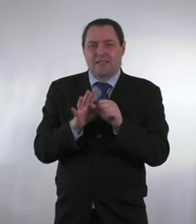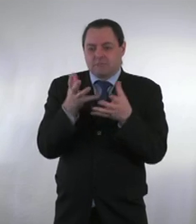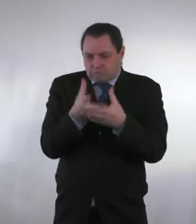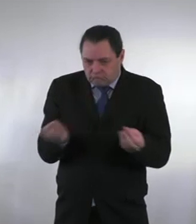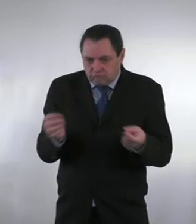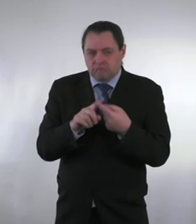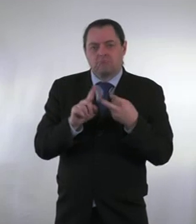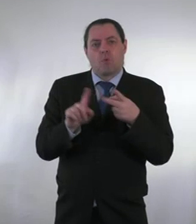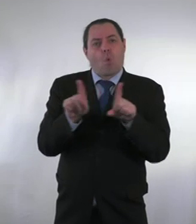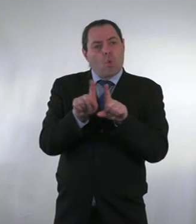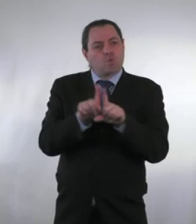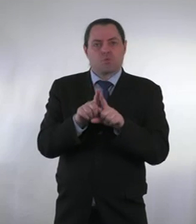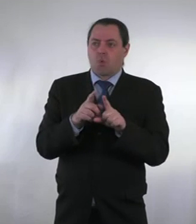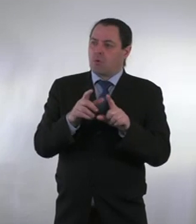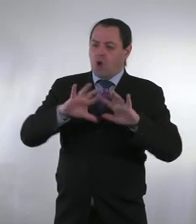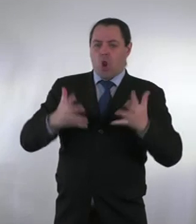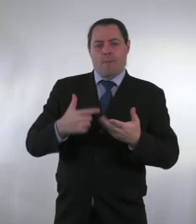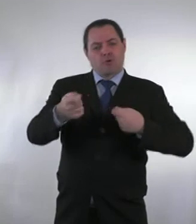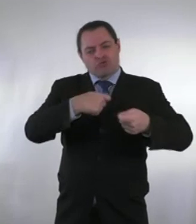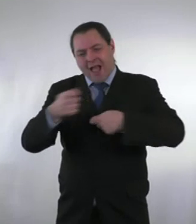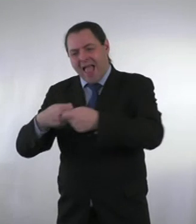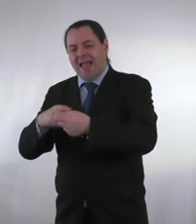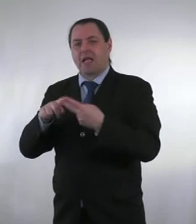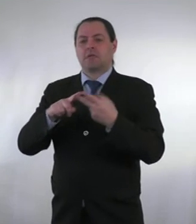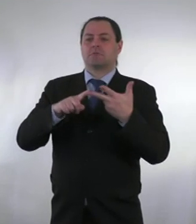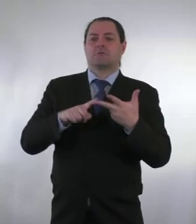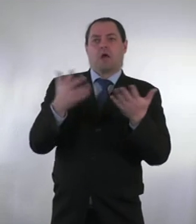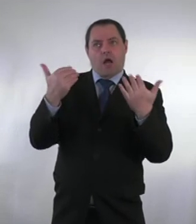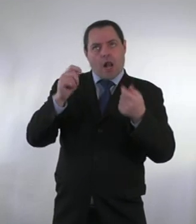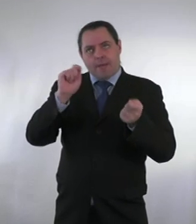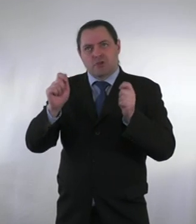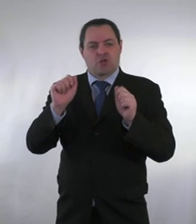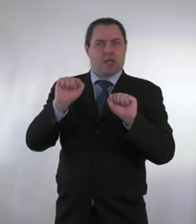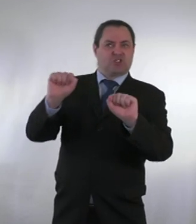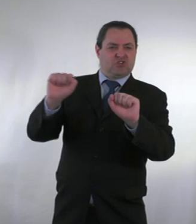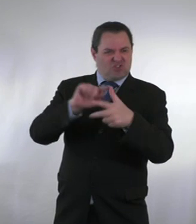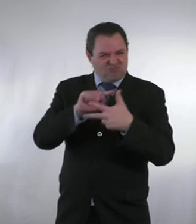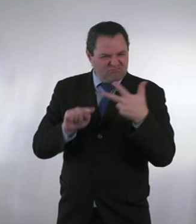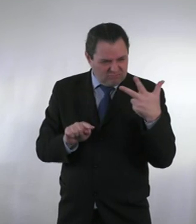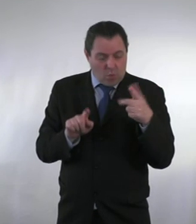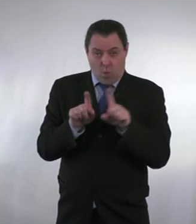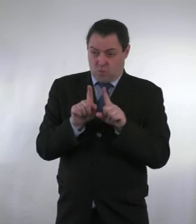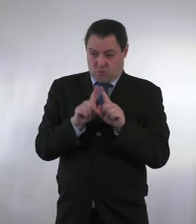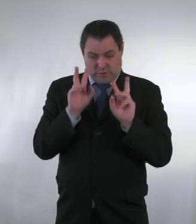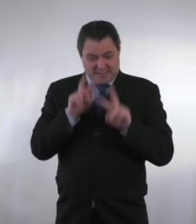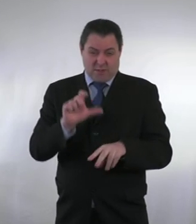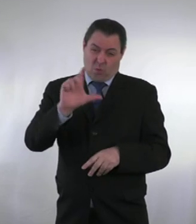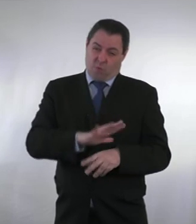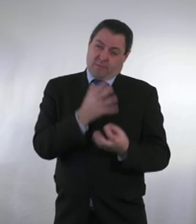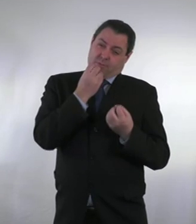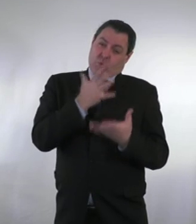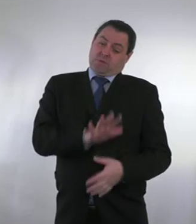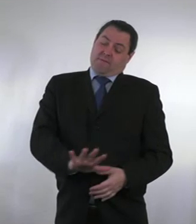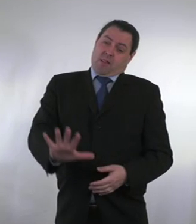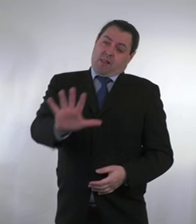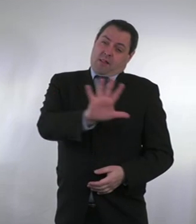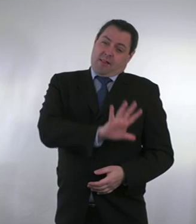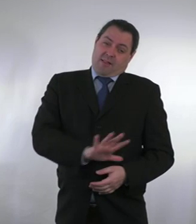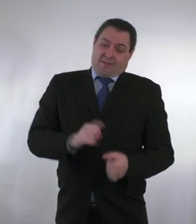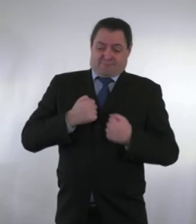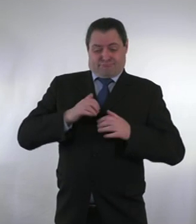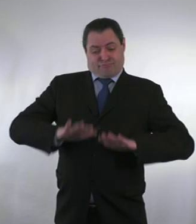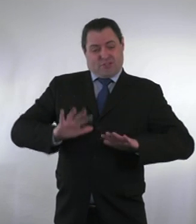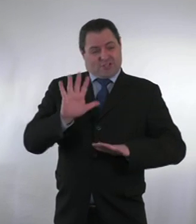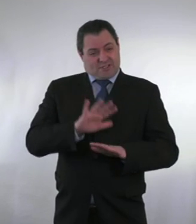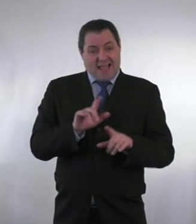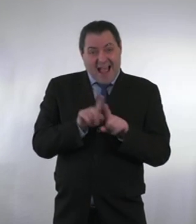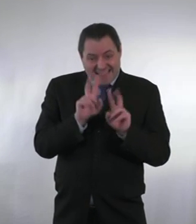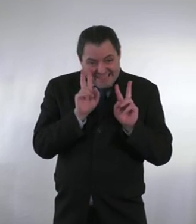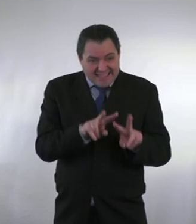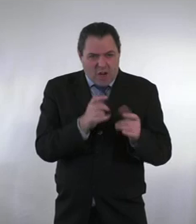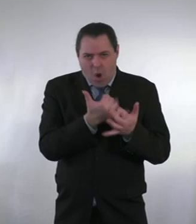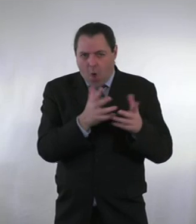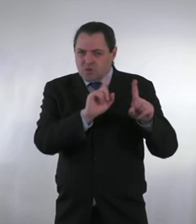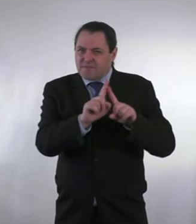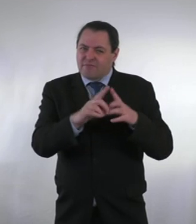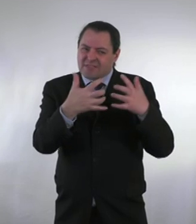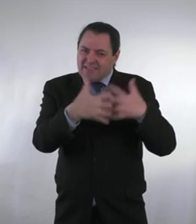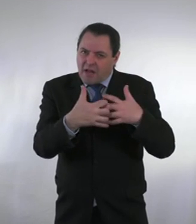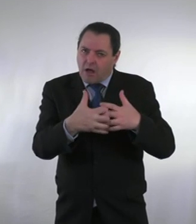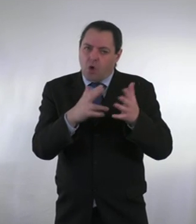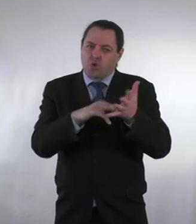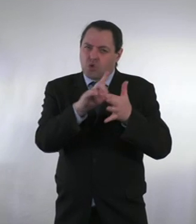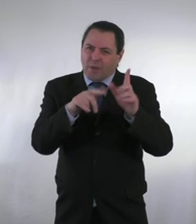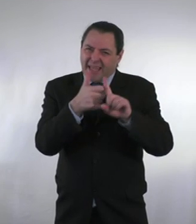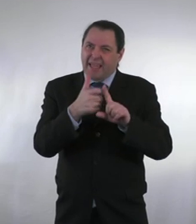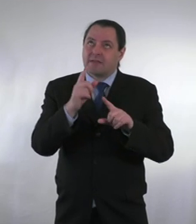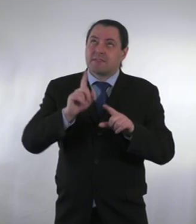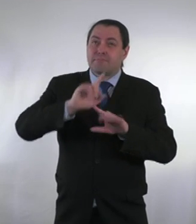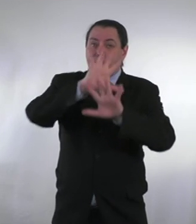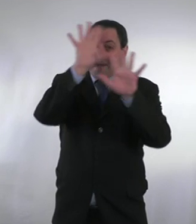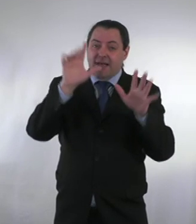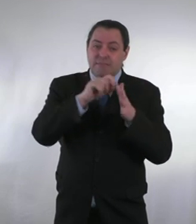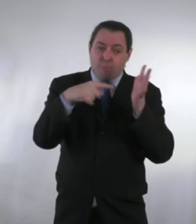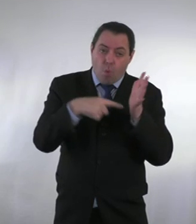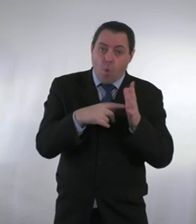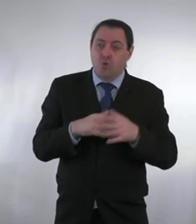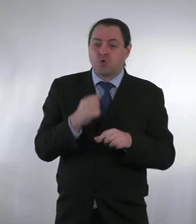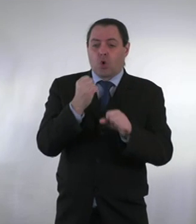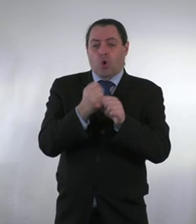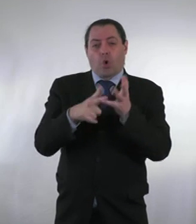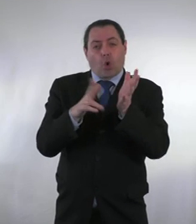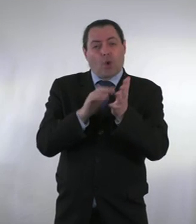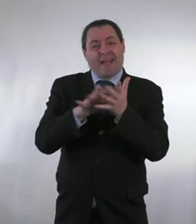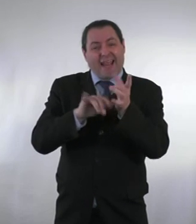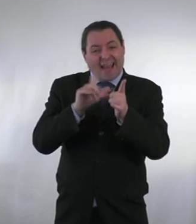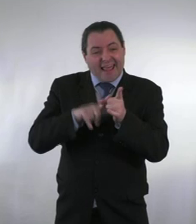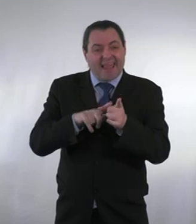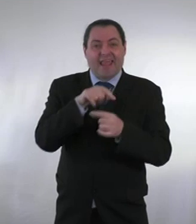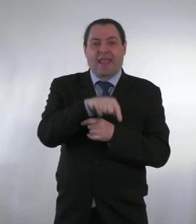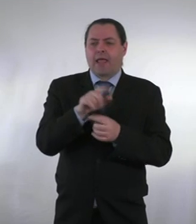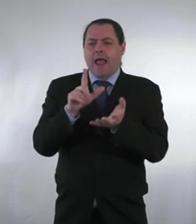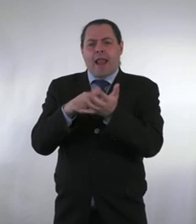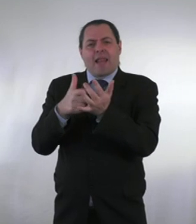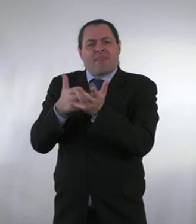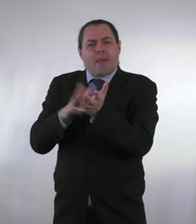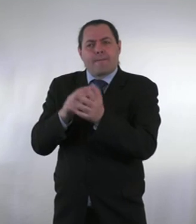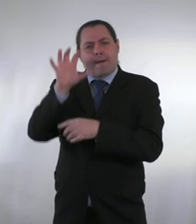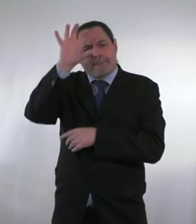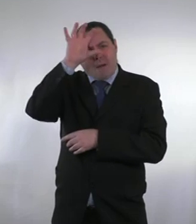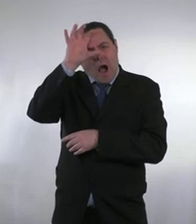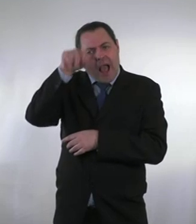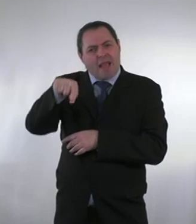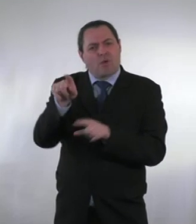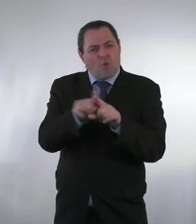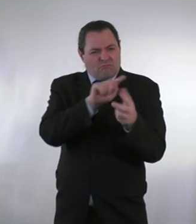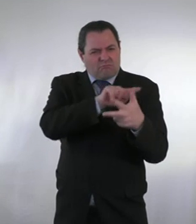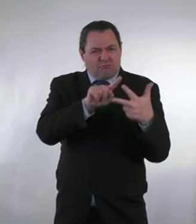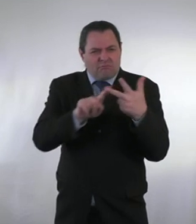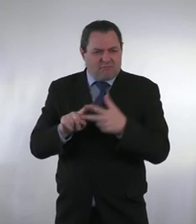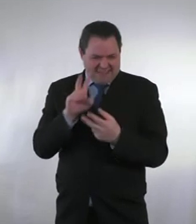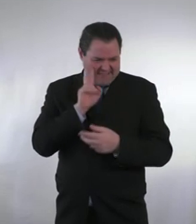free trade and to combat climate change but also to showcase that wonderful part of the United Kingdom and all the incredible technological developments happening there, such as Newquay space port, Goonhilly earth station and lithium mining.